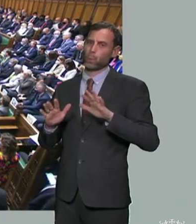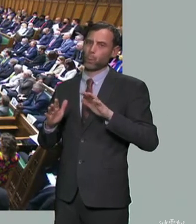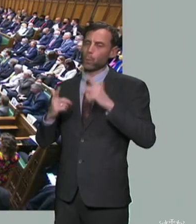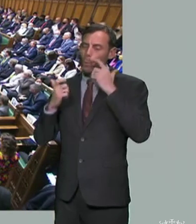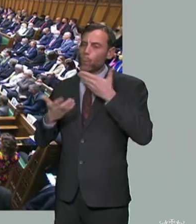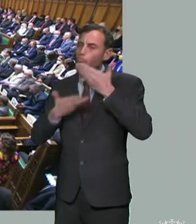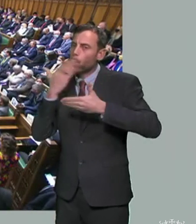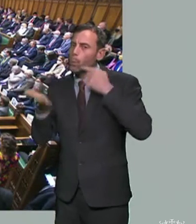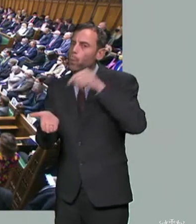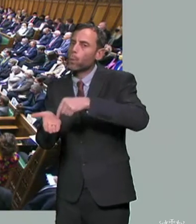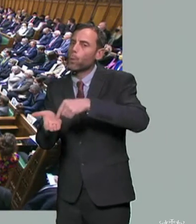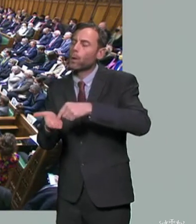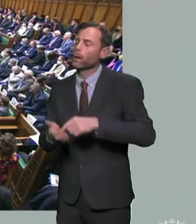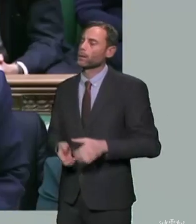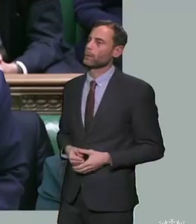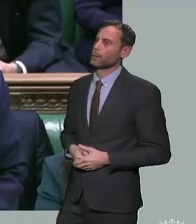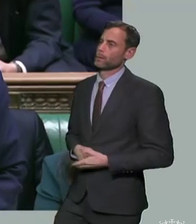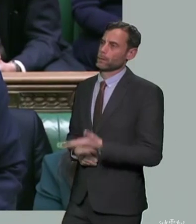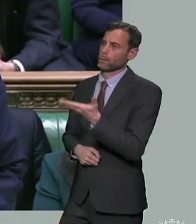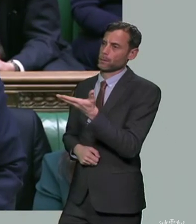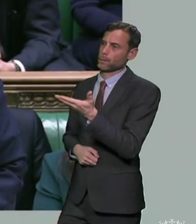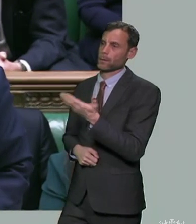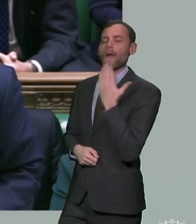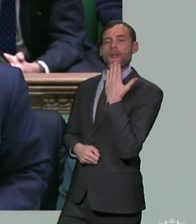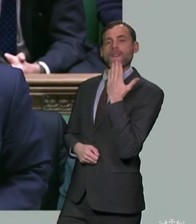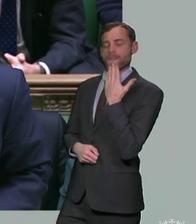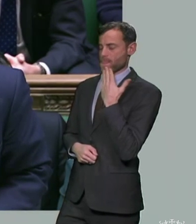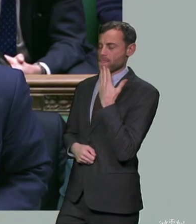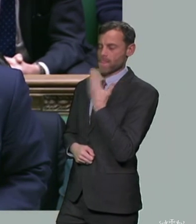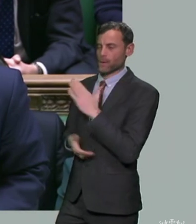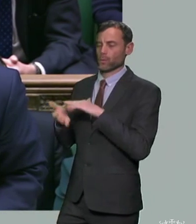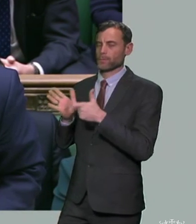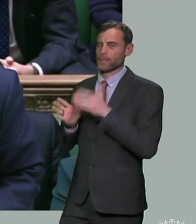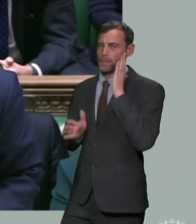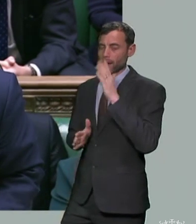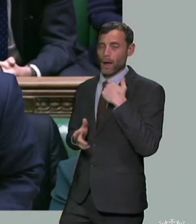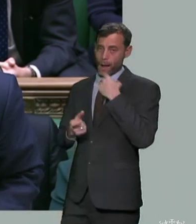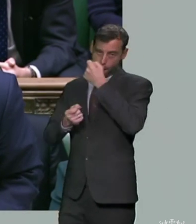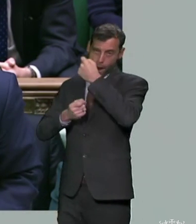Thank you, Mr Speaker. I want to repeat that I understand the feelings that the hon.